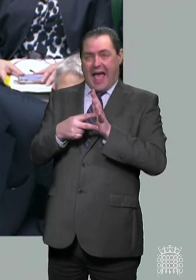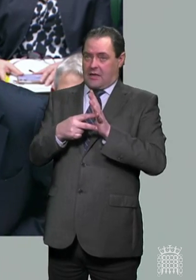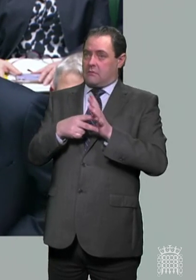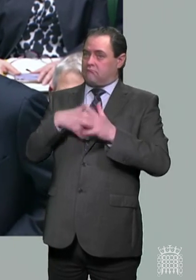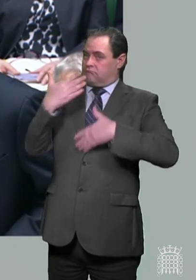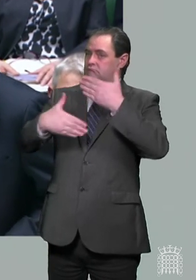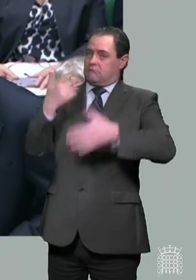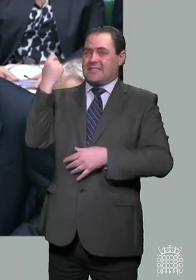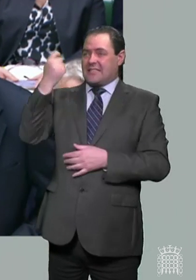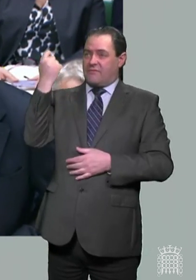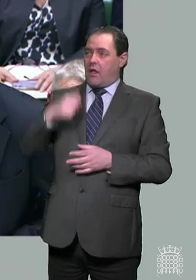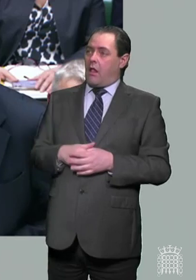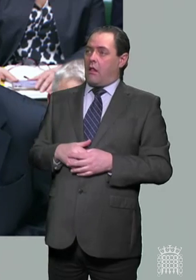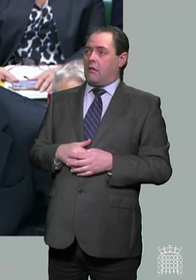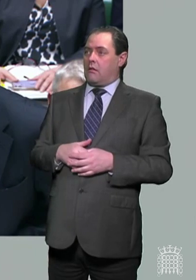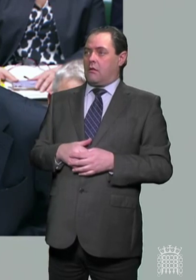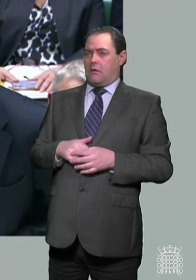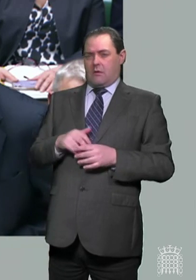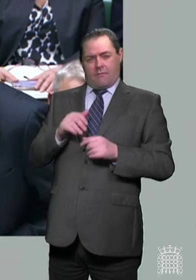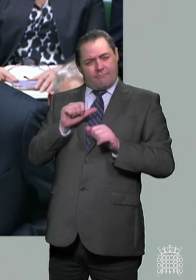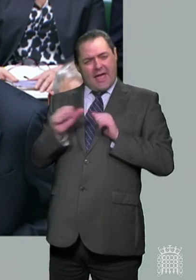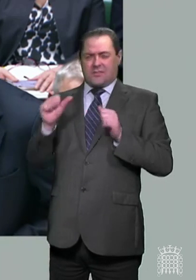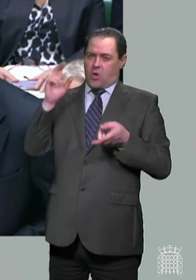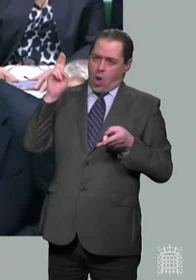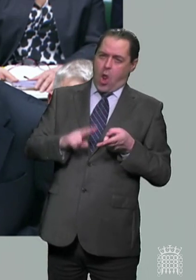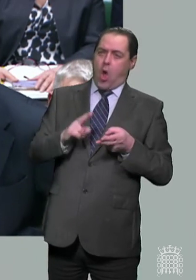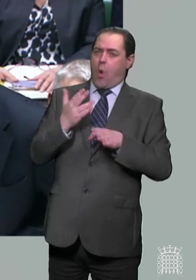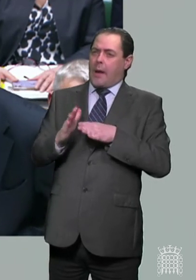We have record low youth unemployment.